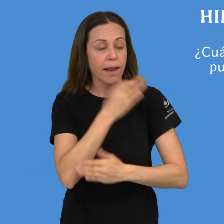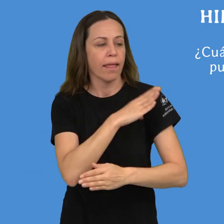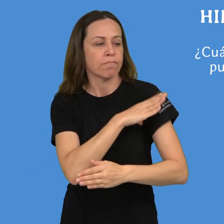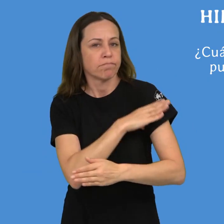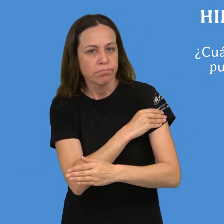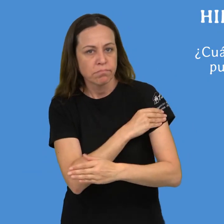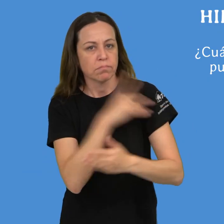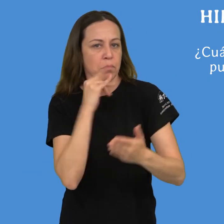tensión